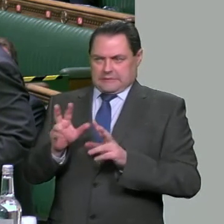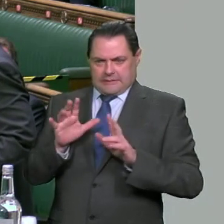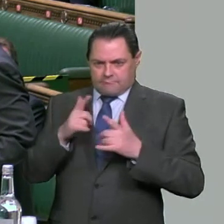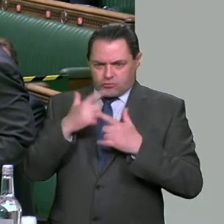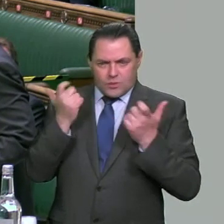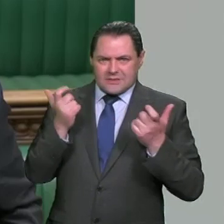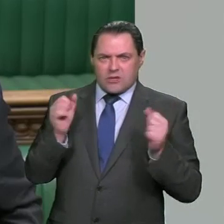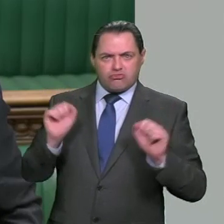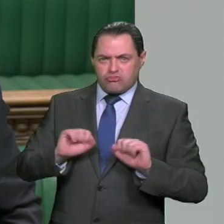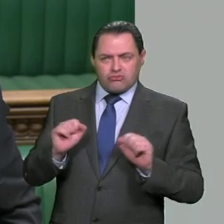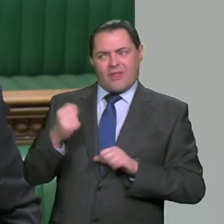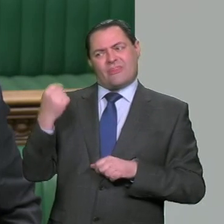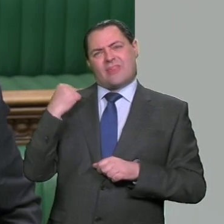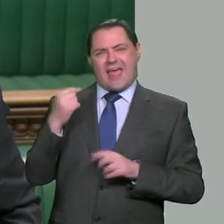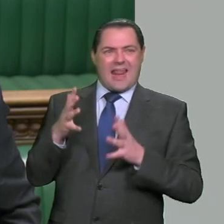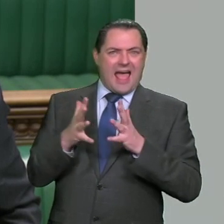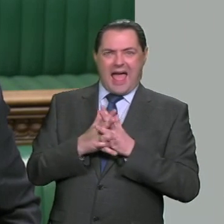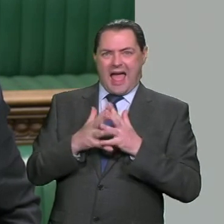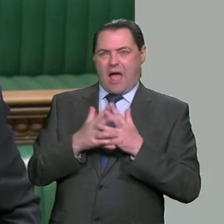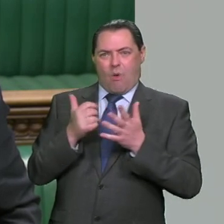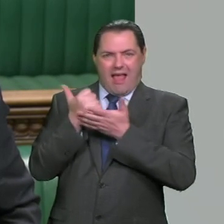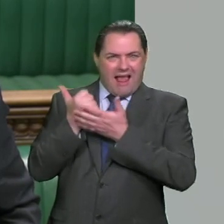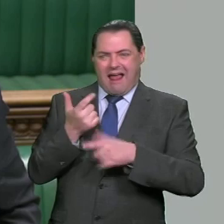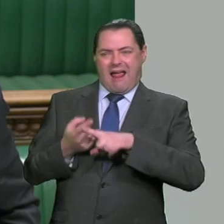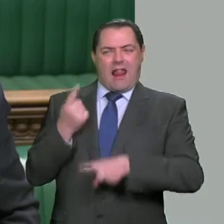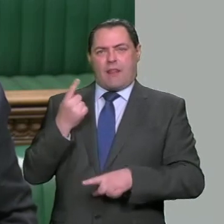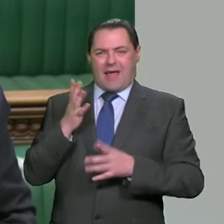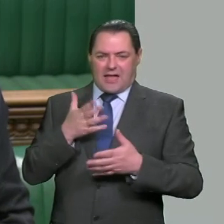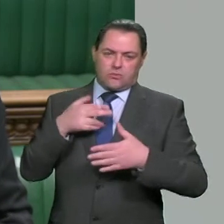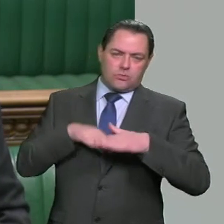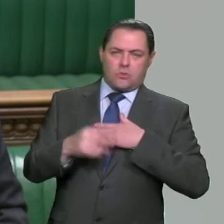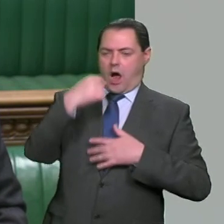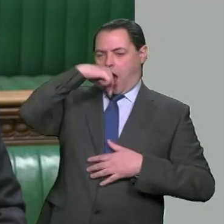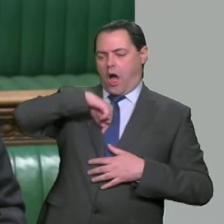The only way to help them, in extremis, was to intubate them and put them on ventilation.